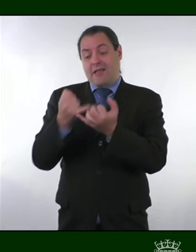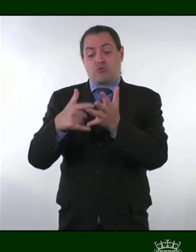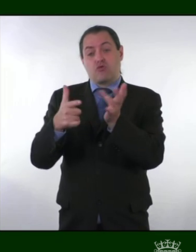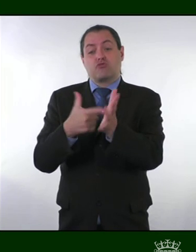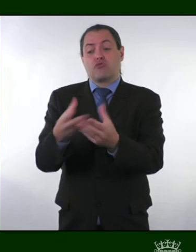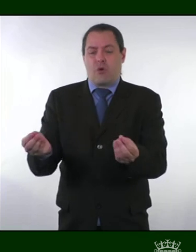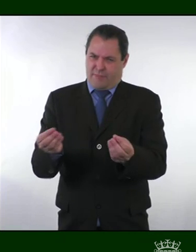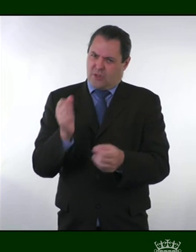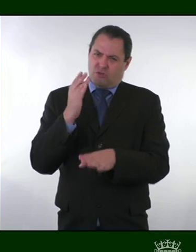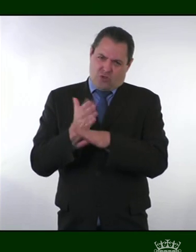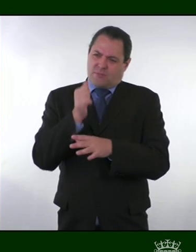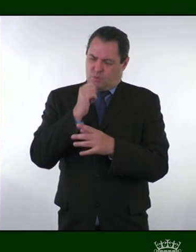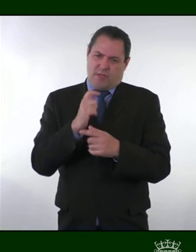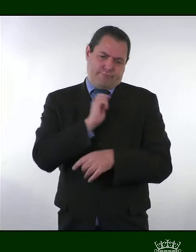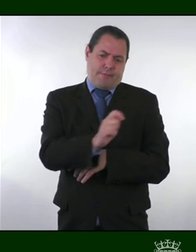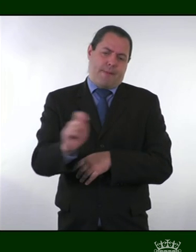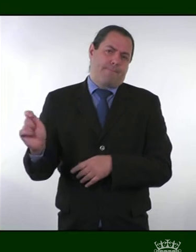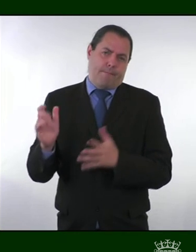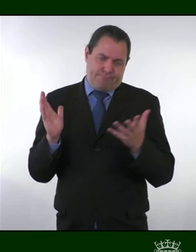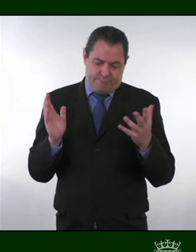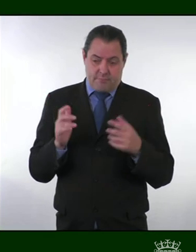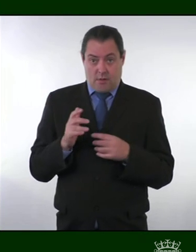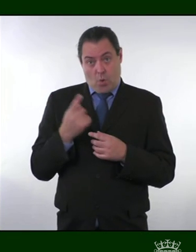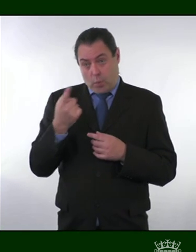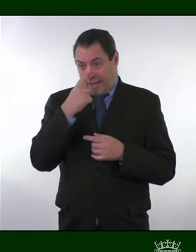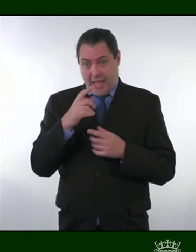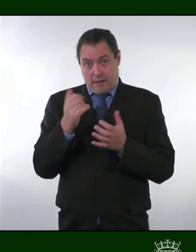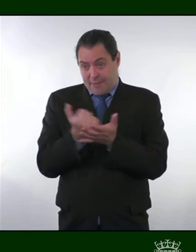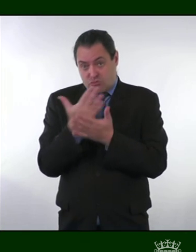The power to end this threat lies with the Prime Minister.